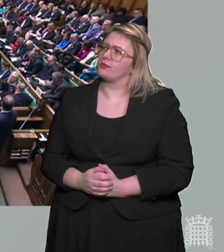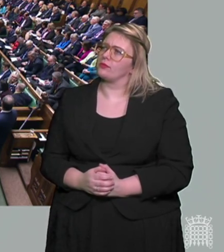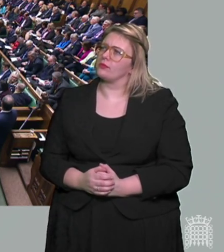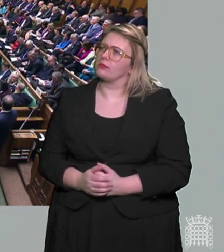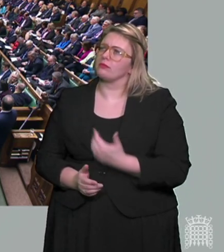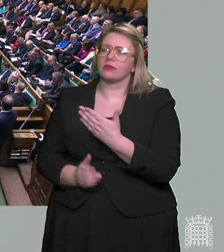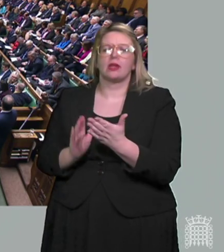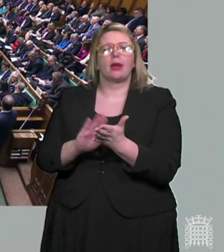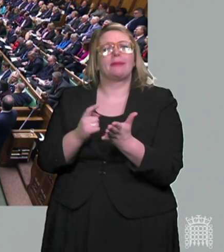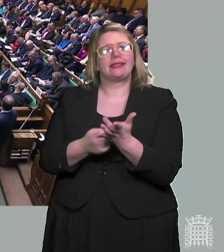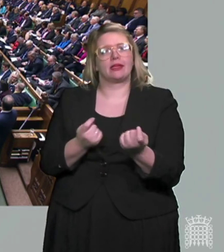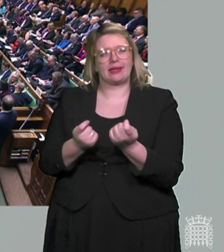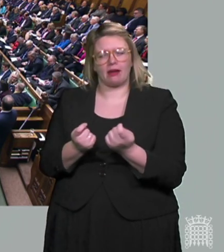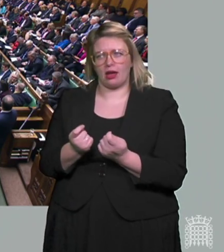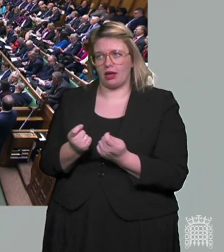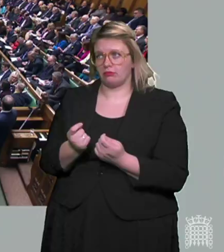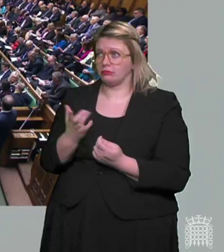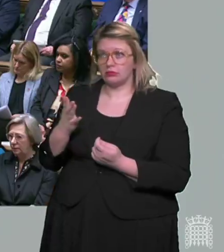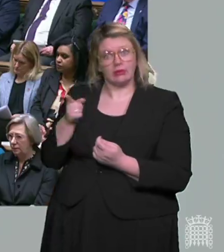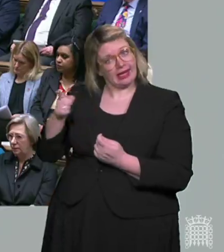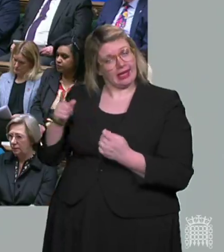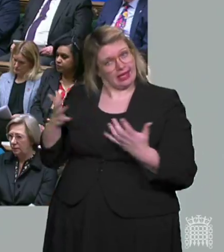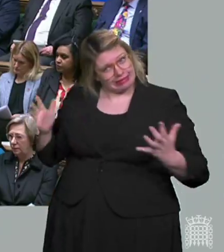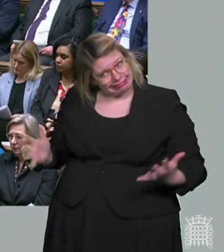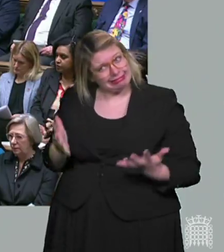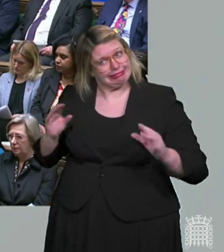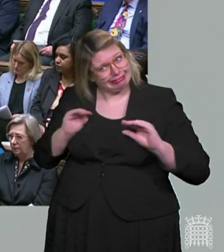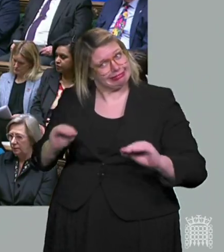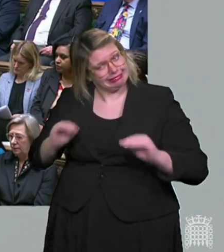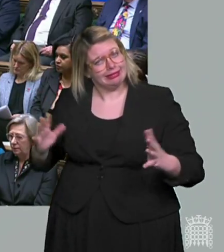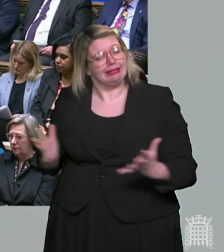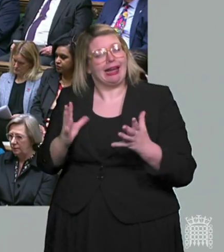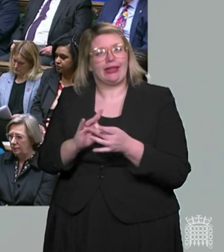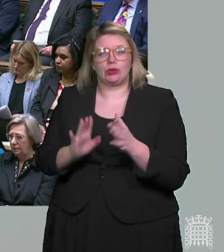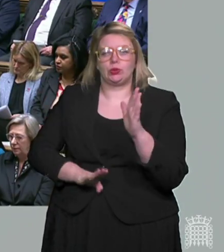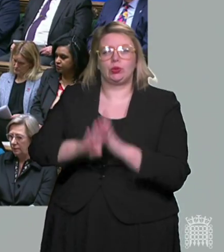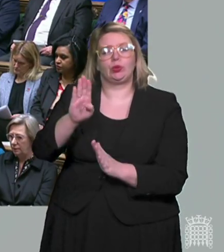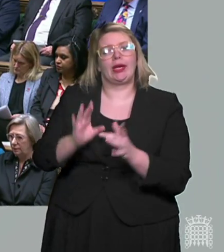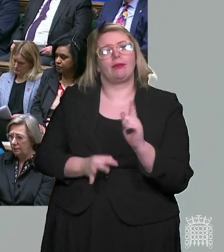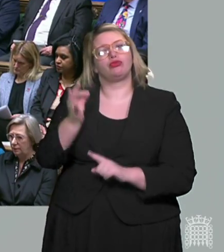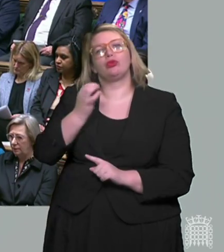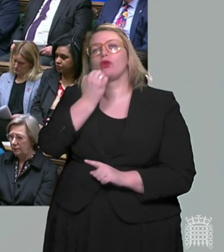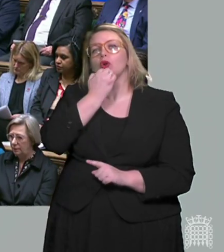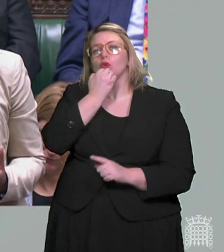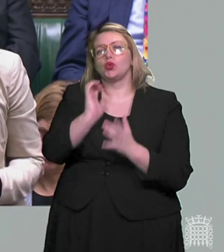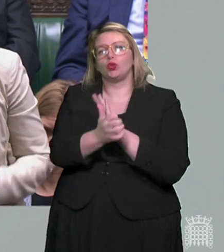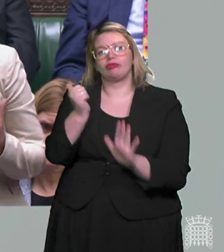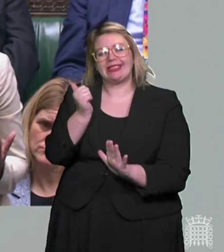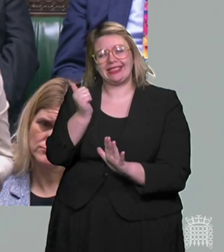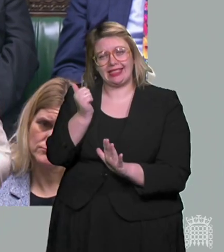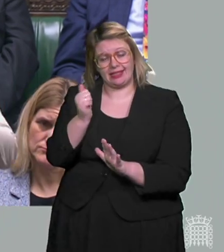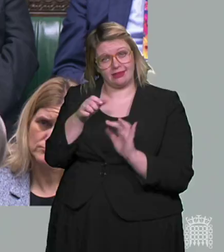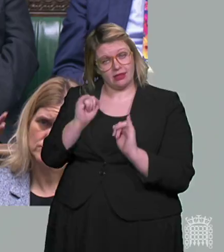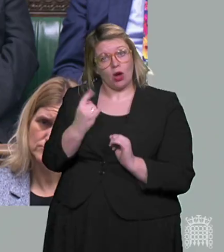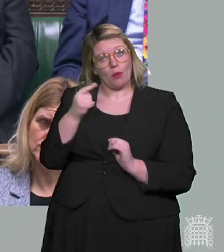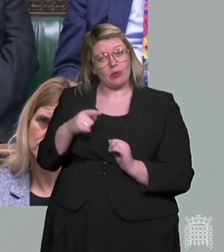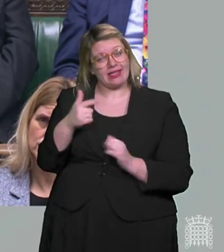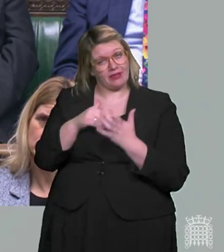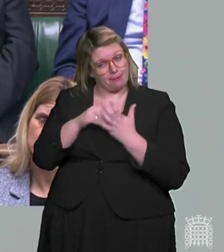I welcome the Prime Minister’s numeracy drive, but did he know that some 7.1 million adults in England are functionally illiterate?